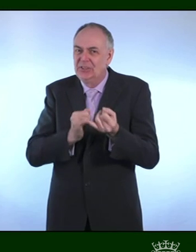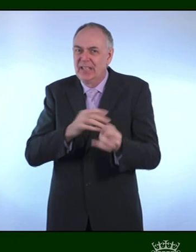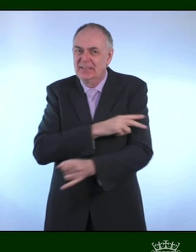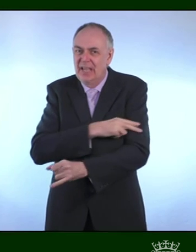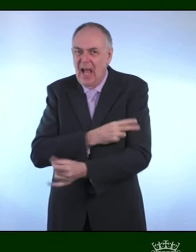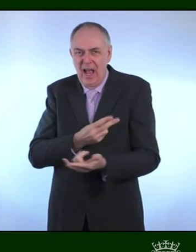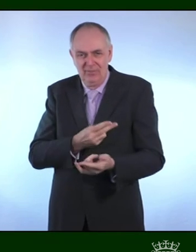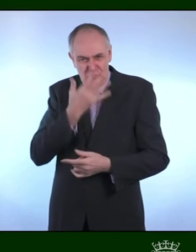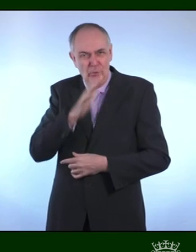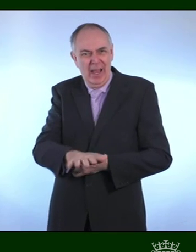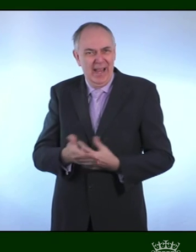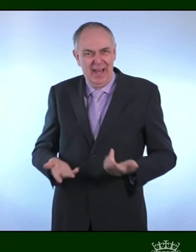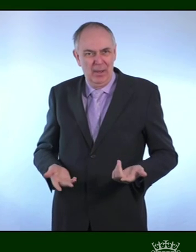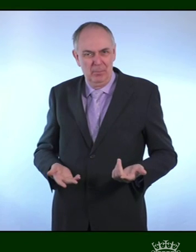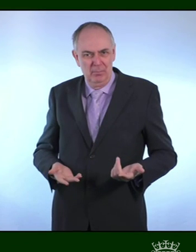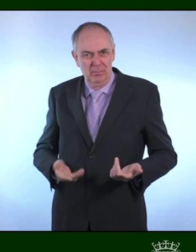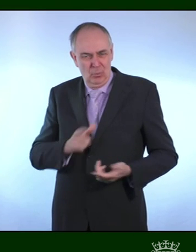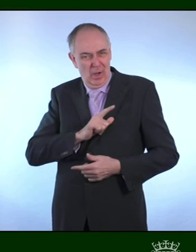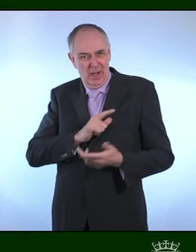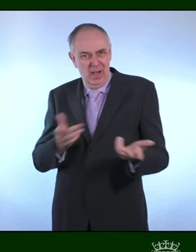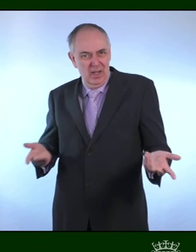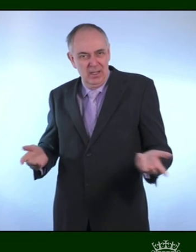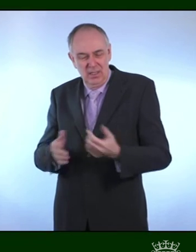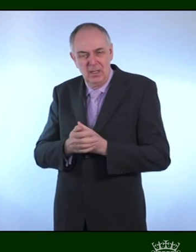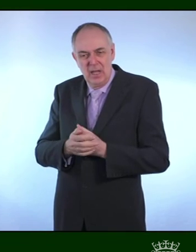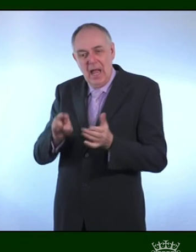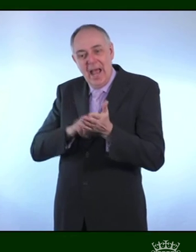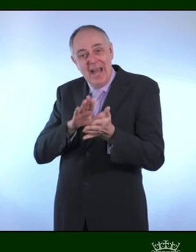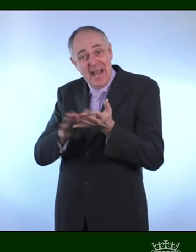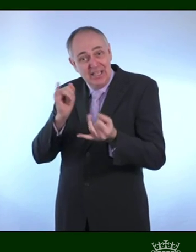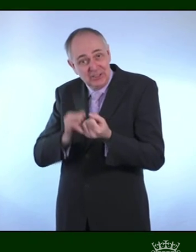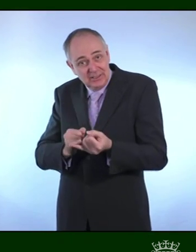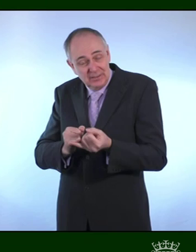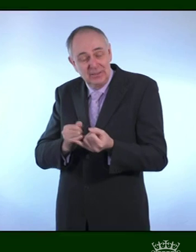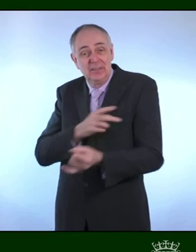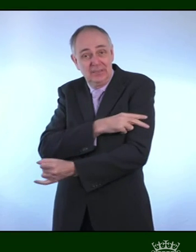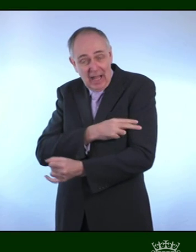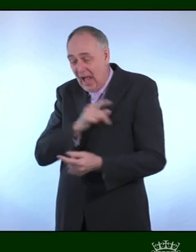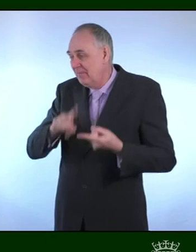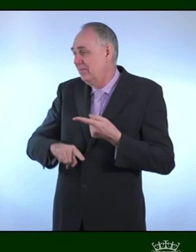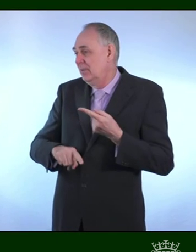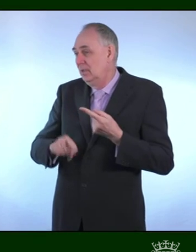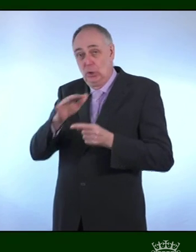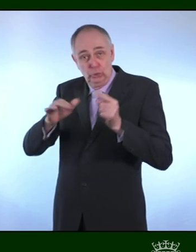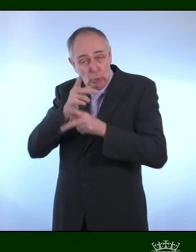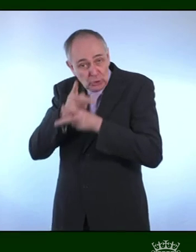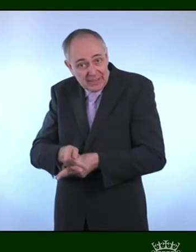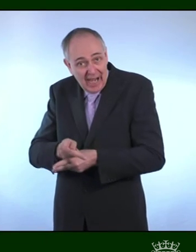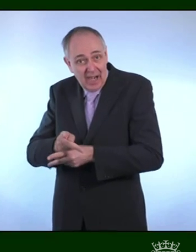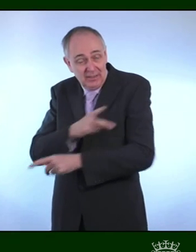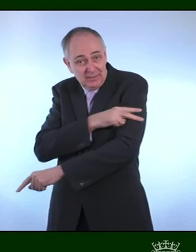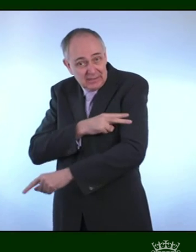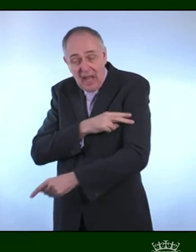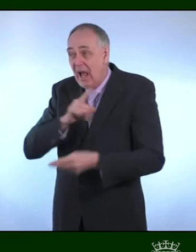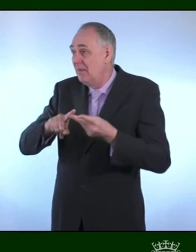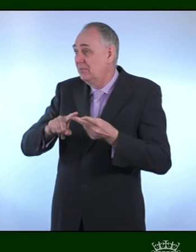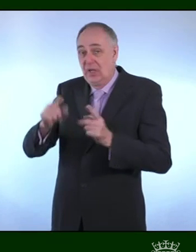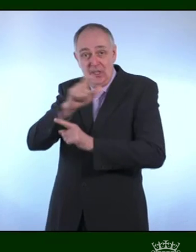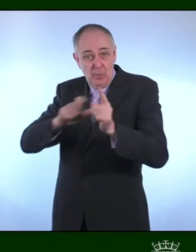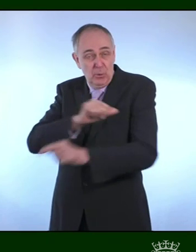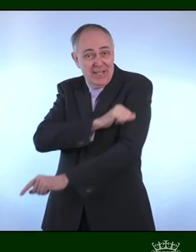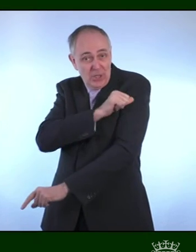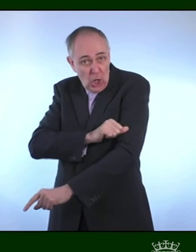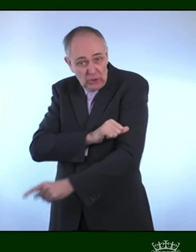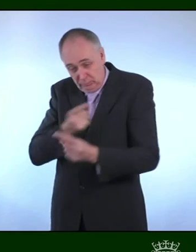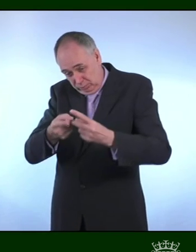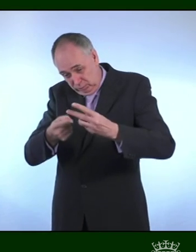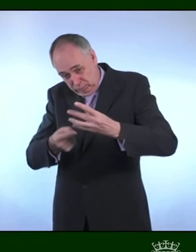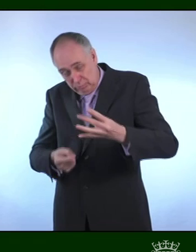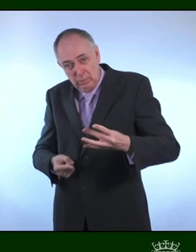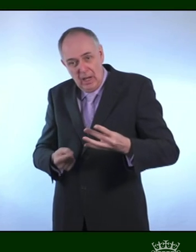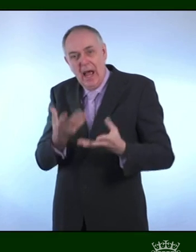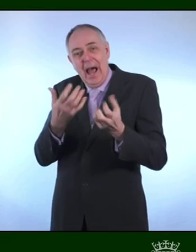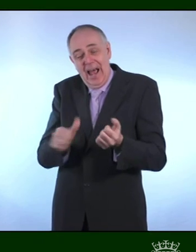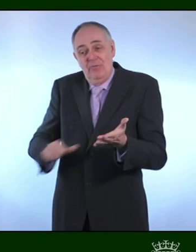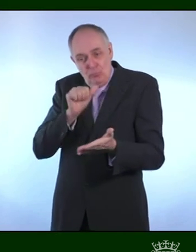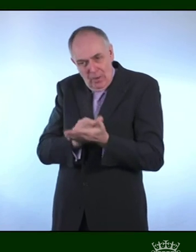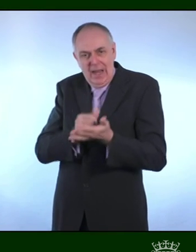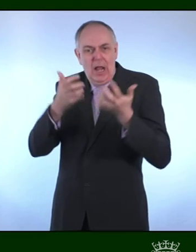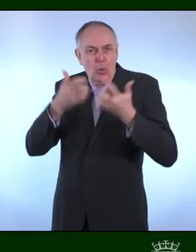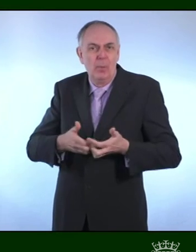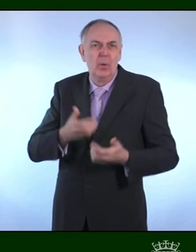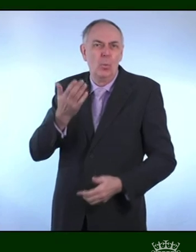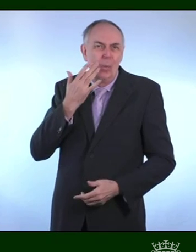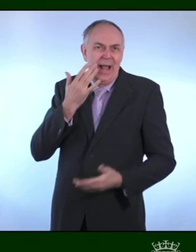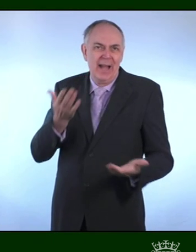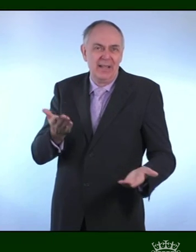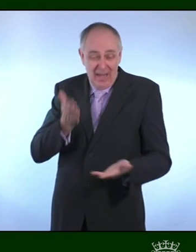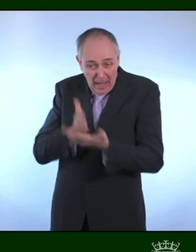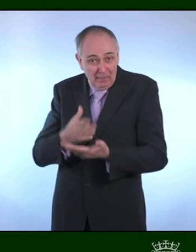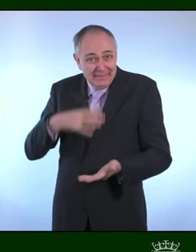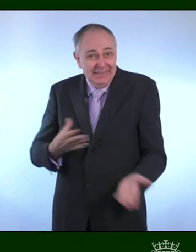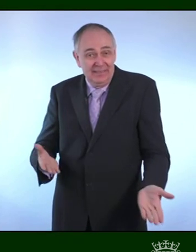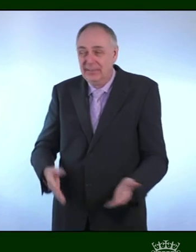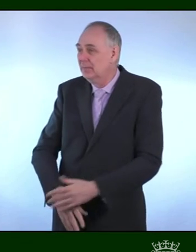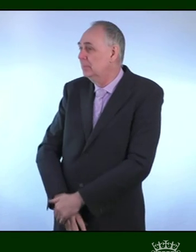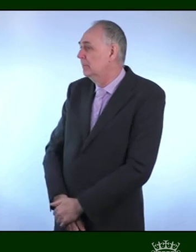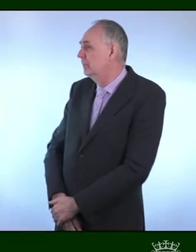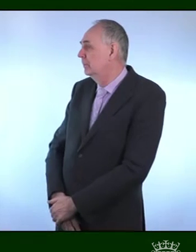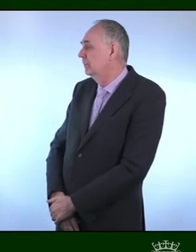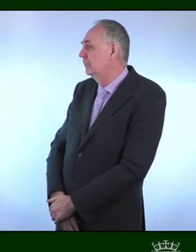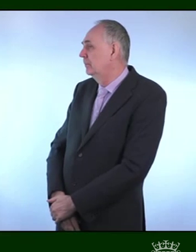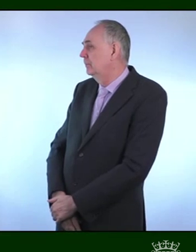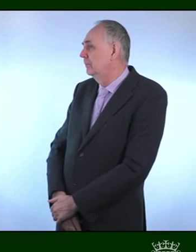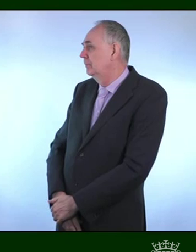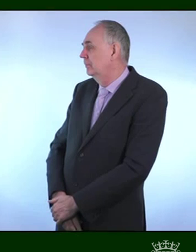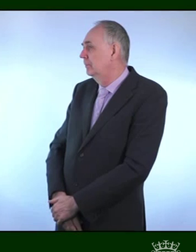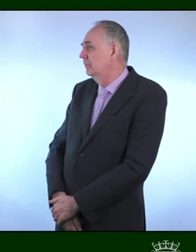This is an appalling situation. When will NHS staff, social care staff and community nurses, and all other staff relating to healthcare, get the PPE equipment that they absolutely, desperately need?